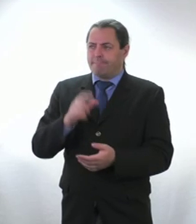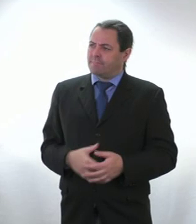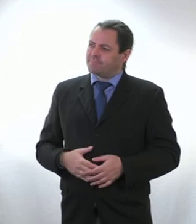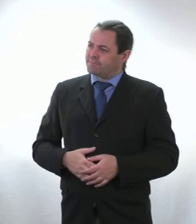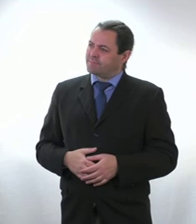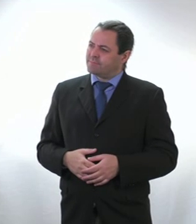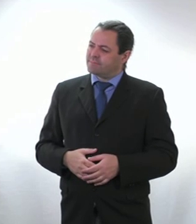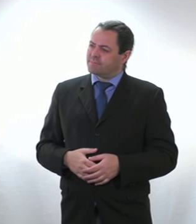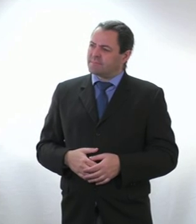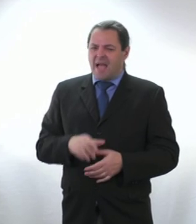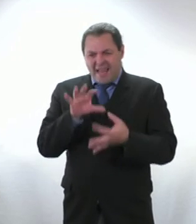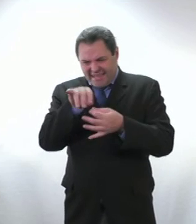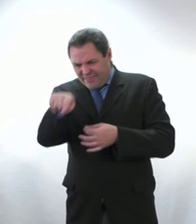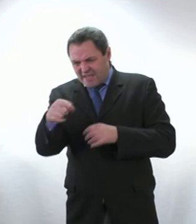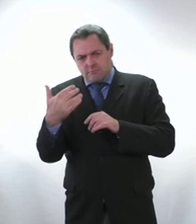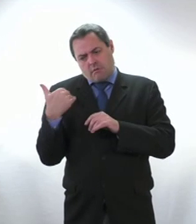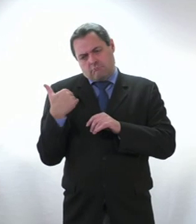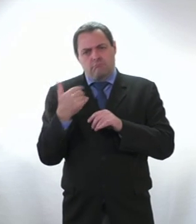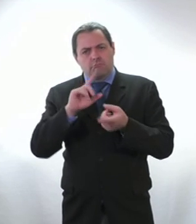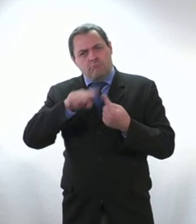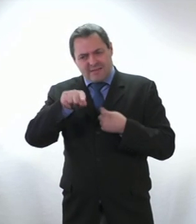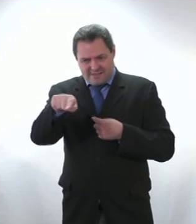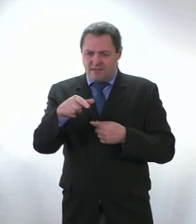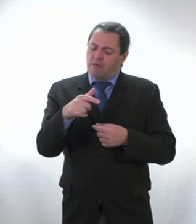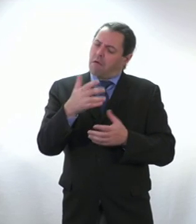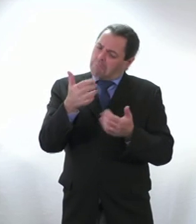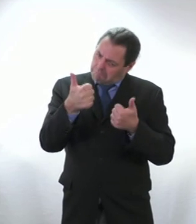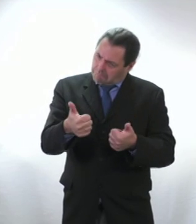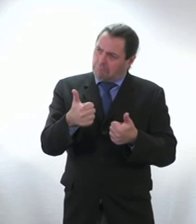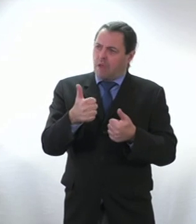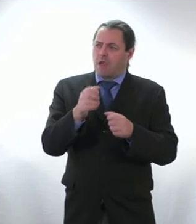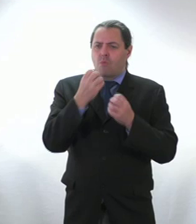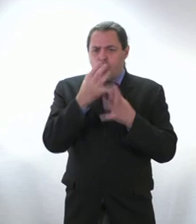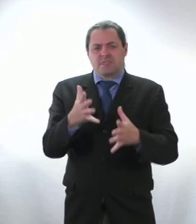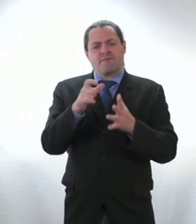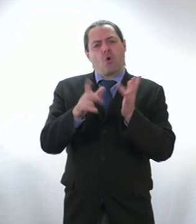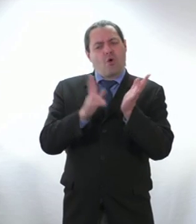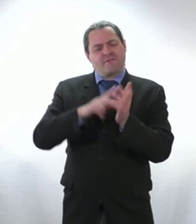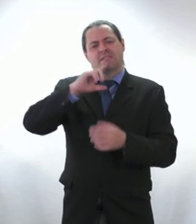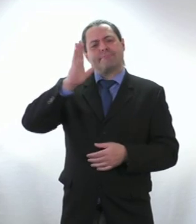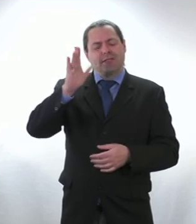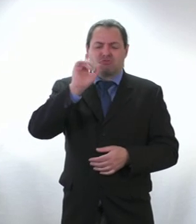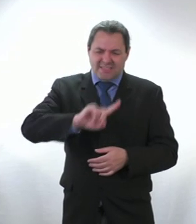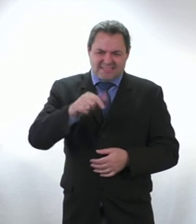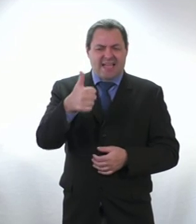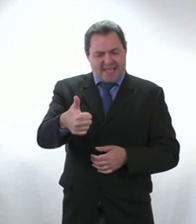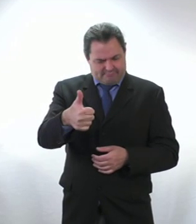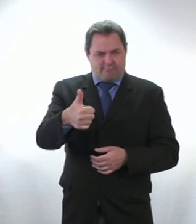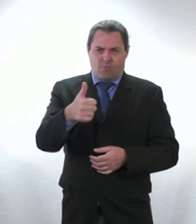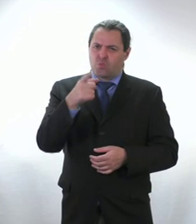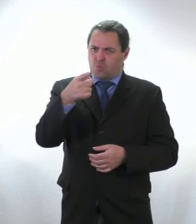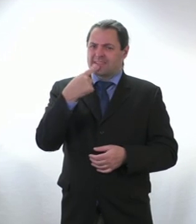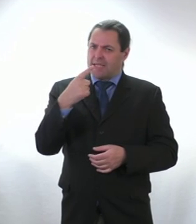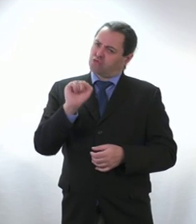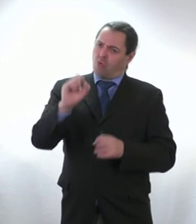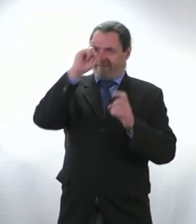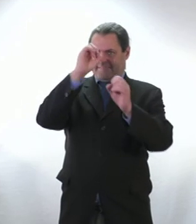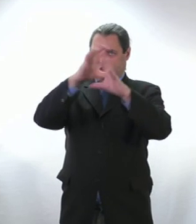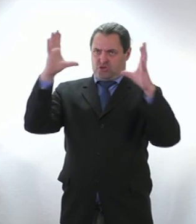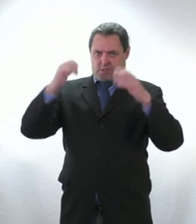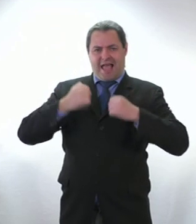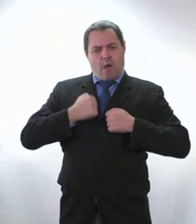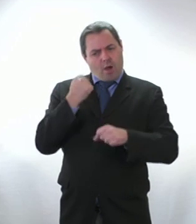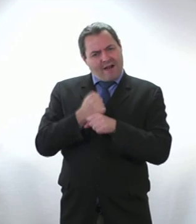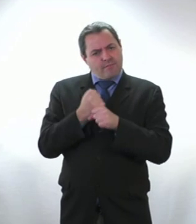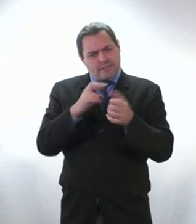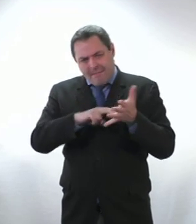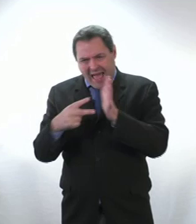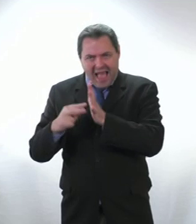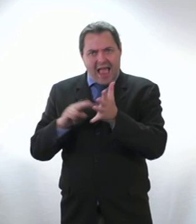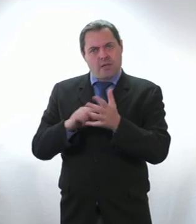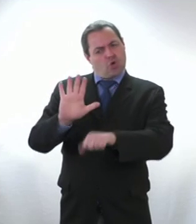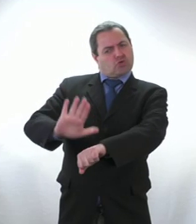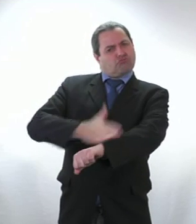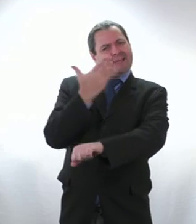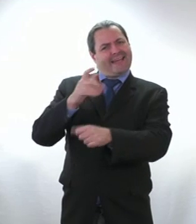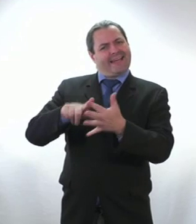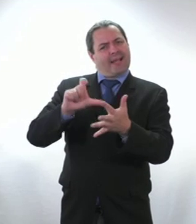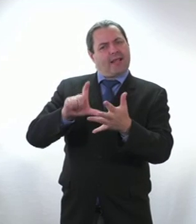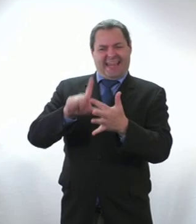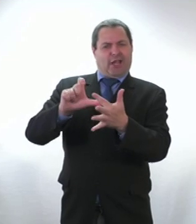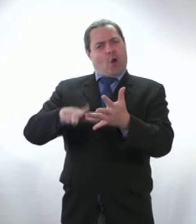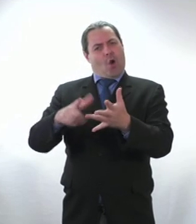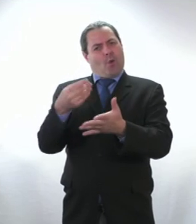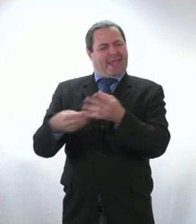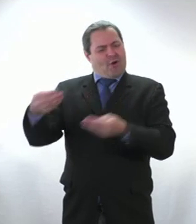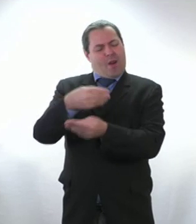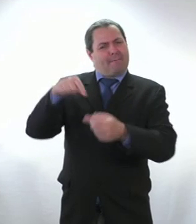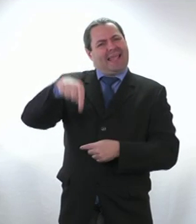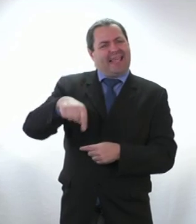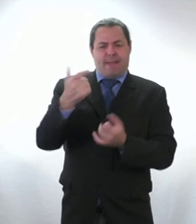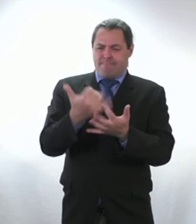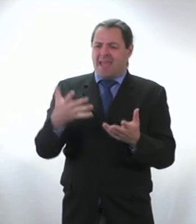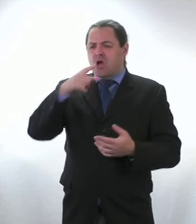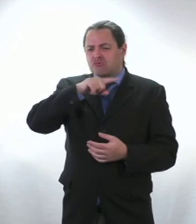Building on that, may I welcome the Prime Minister’s excellent Conservative party conference speech yesterday, which outlined his vision of our Government’s plans for a green economy that will create hundreds of thousands of jobs?